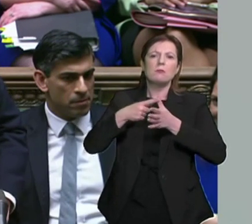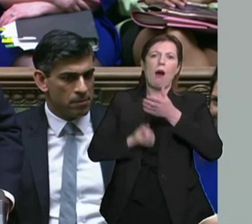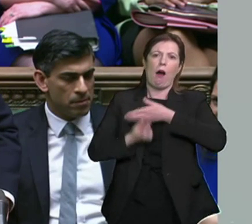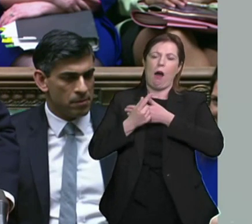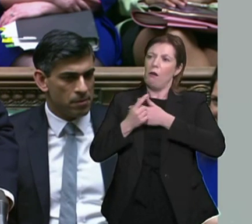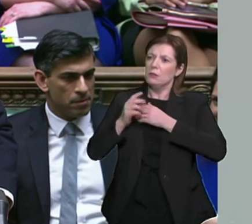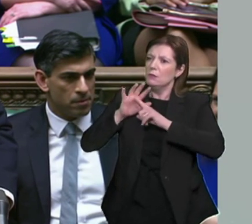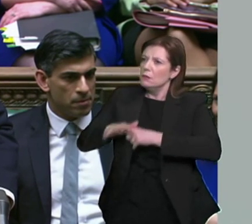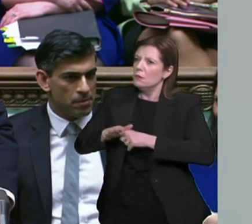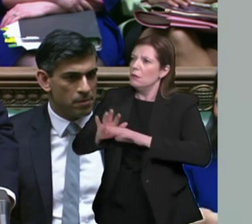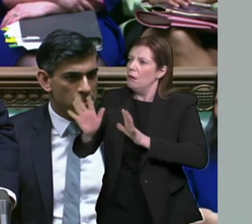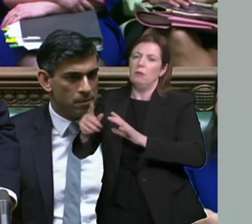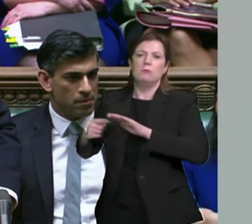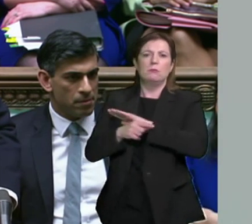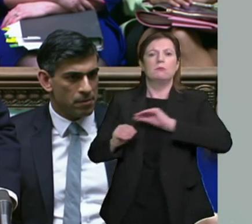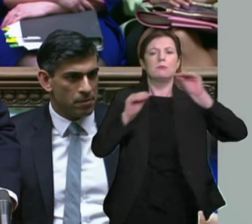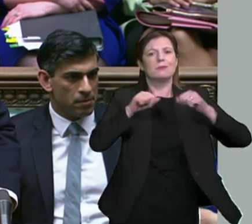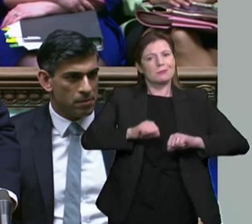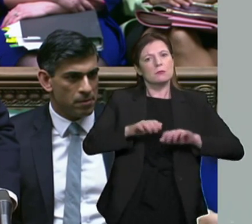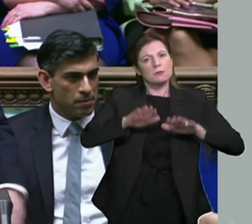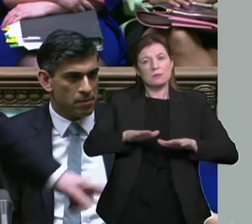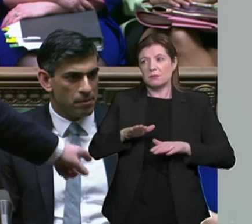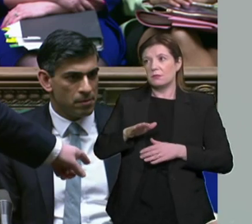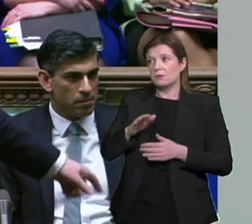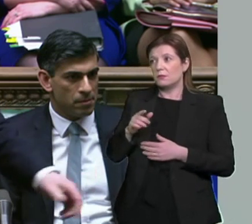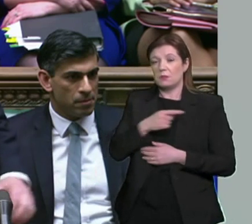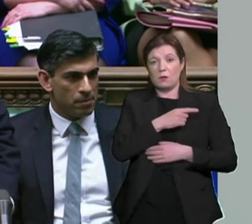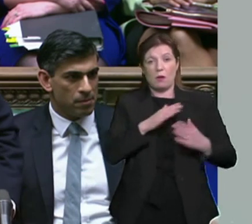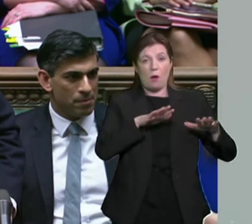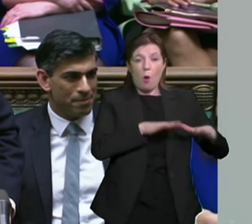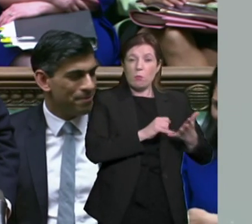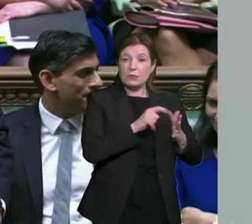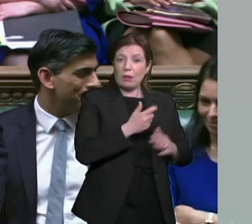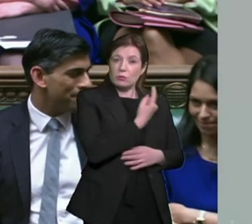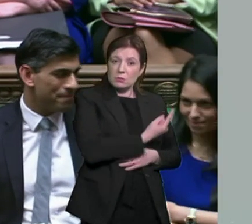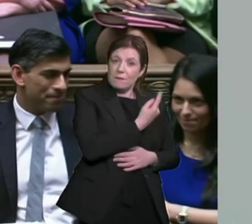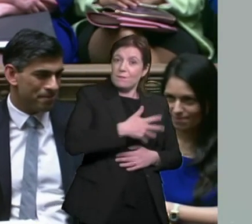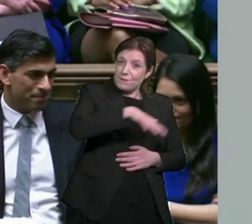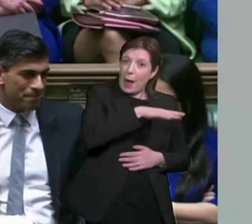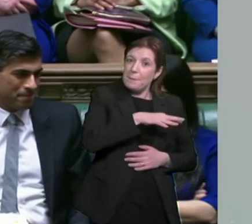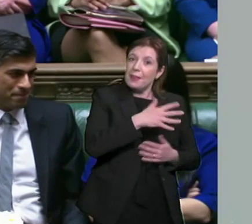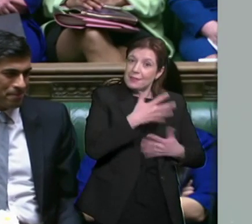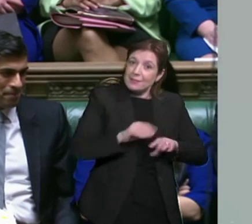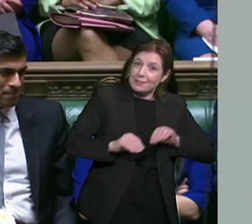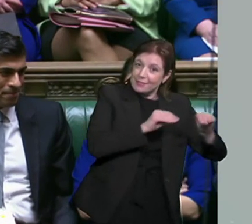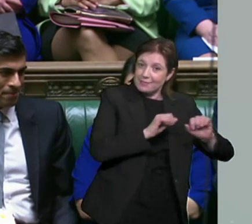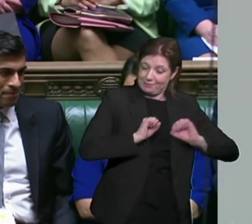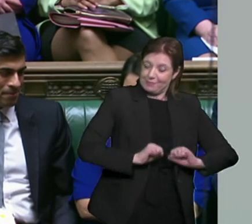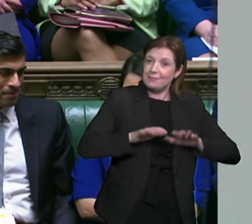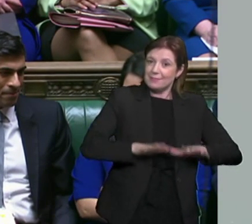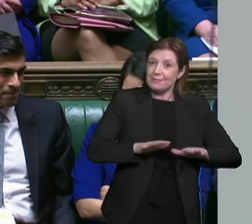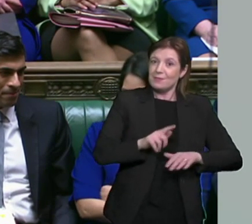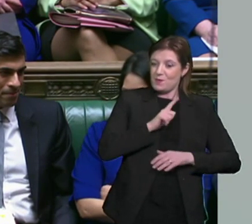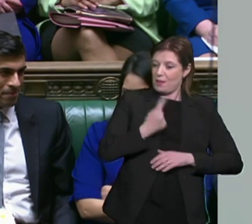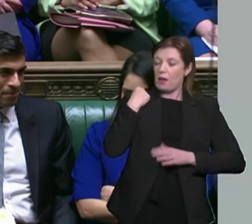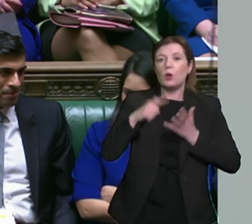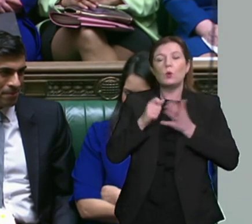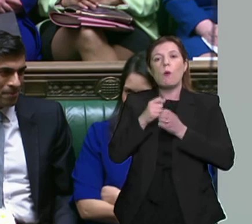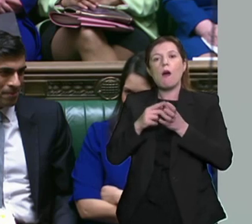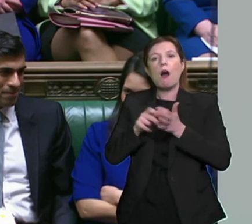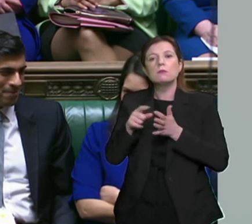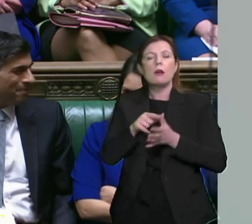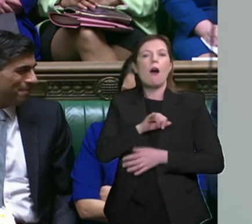Several Members of the House, including the Home Secretary herself and her family, were beneficiaries of that scheme and that moment.